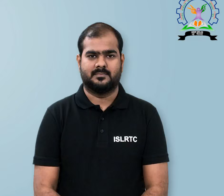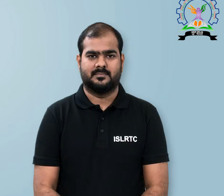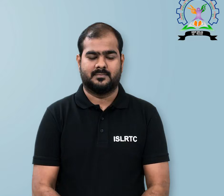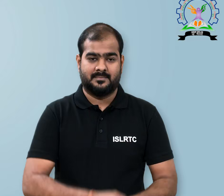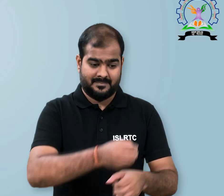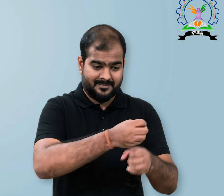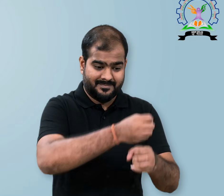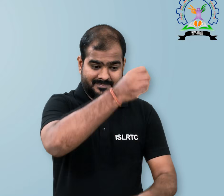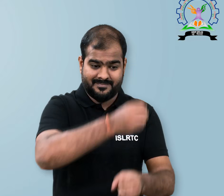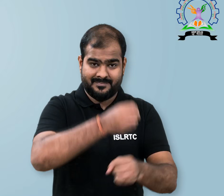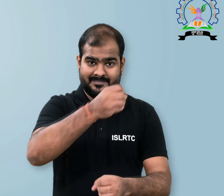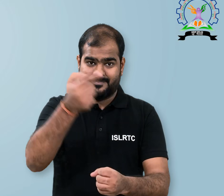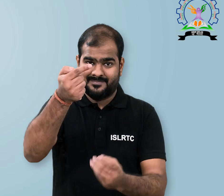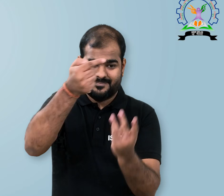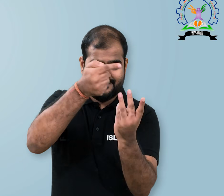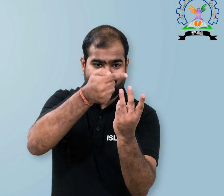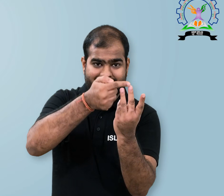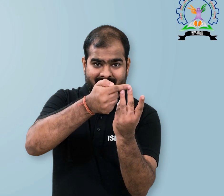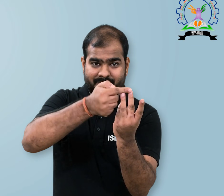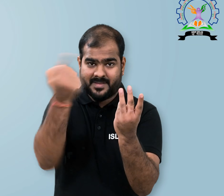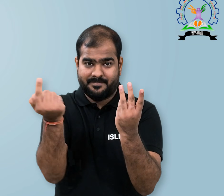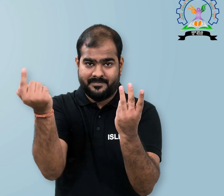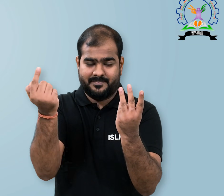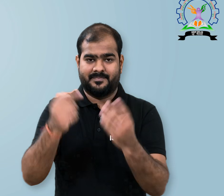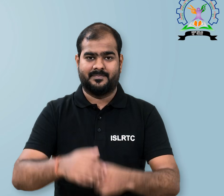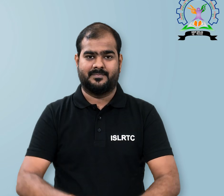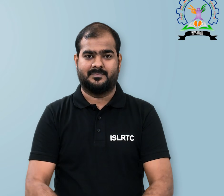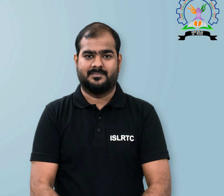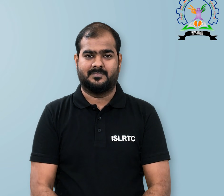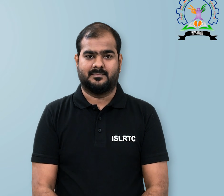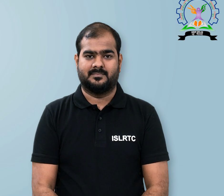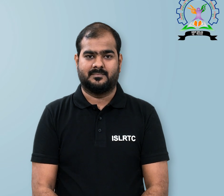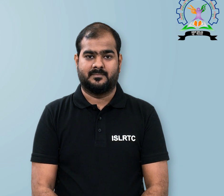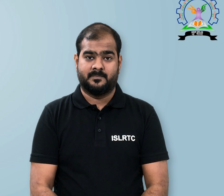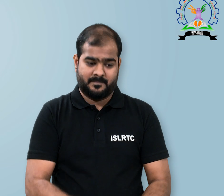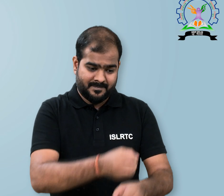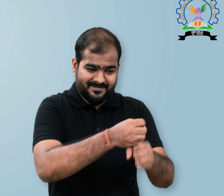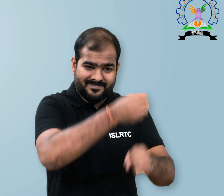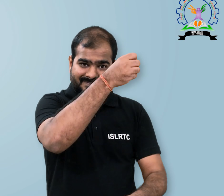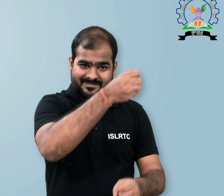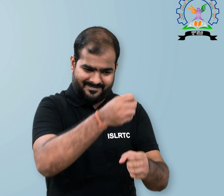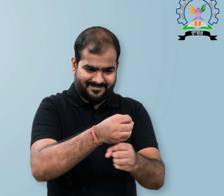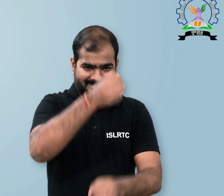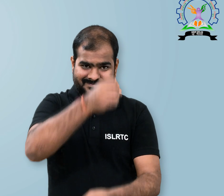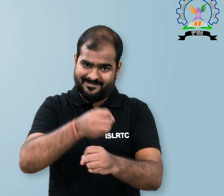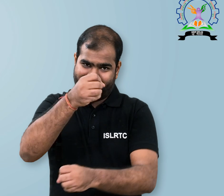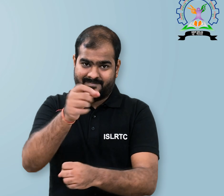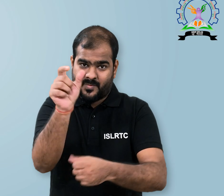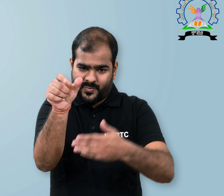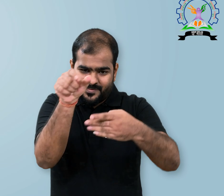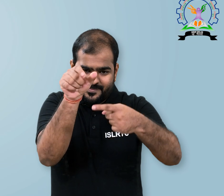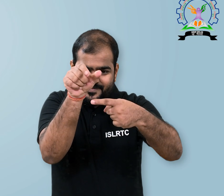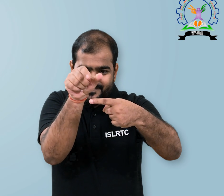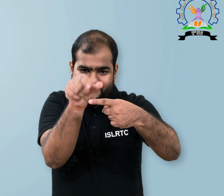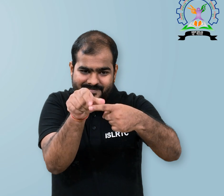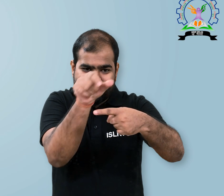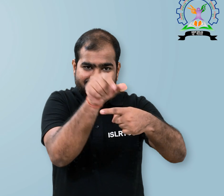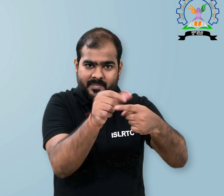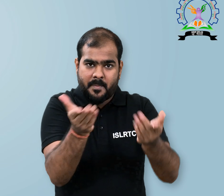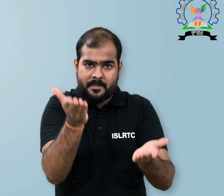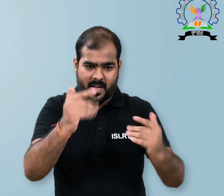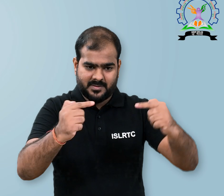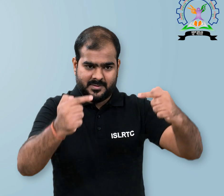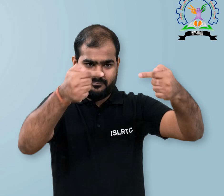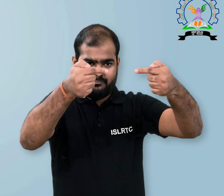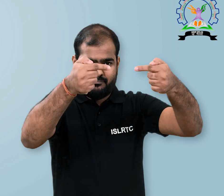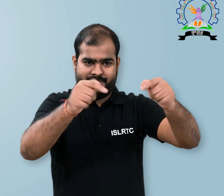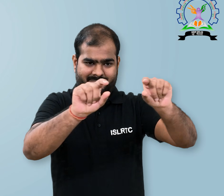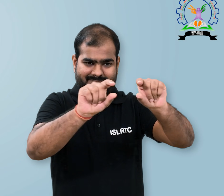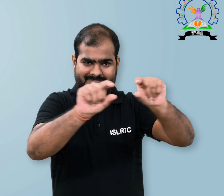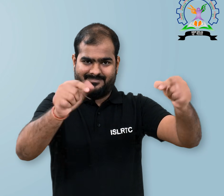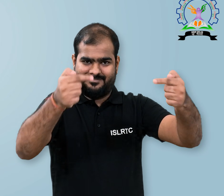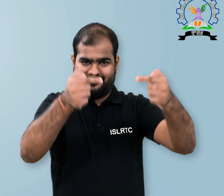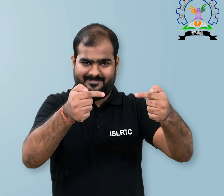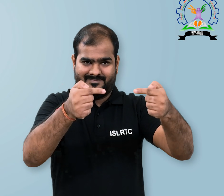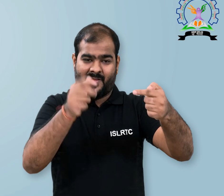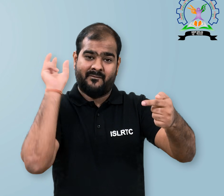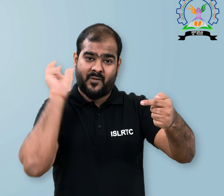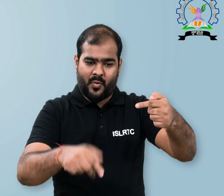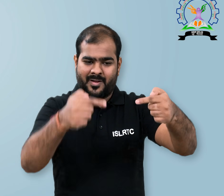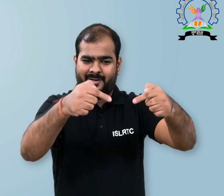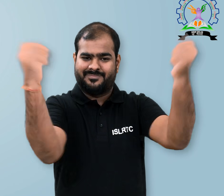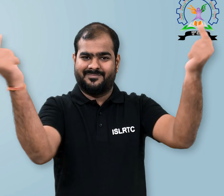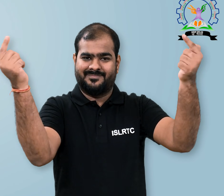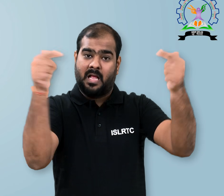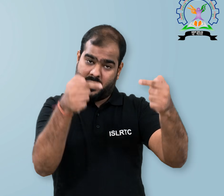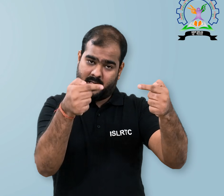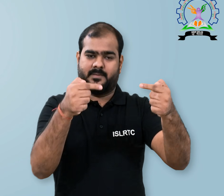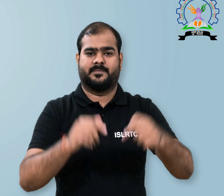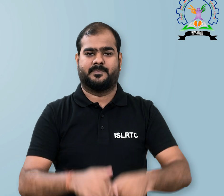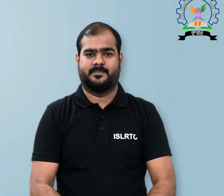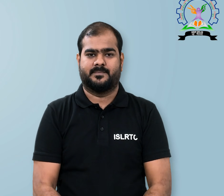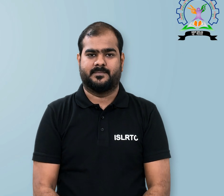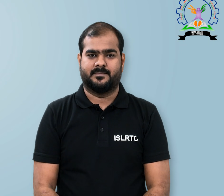Bails Two small wooden cylinder-like pieces balanced at the top of three vertical dowels or stumps.